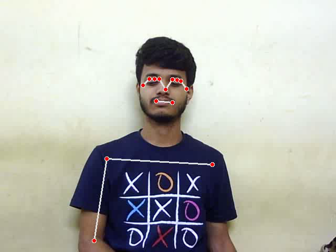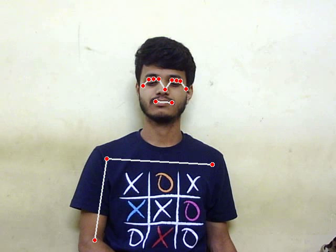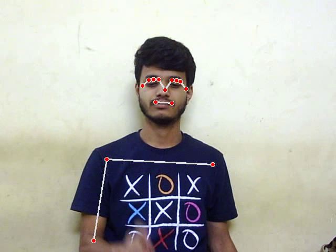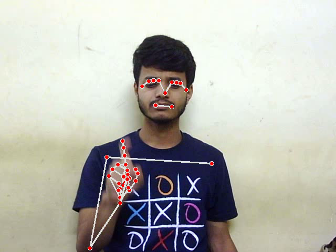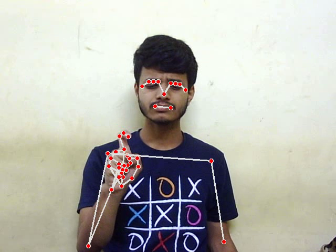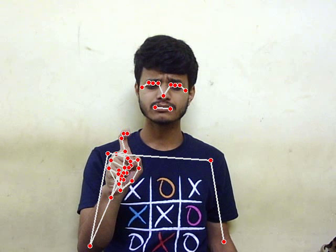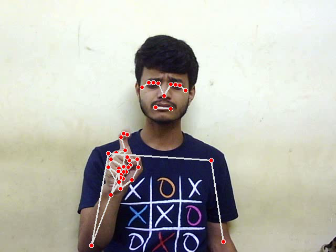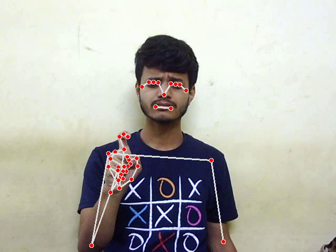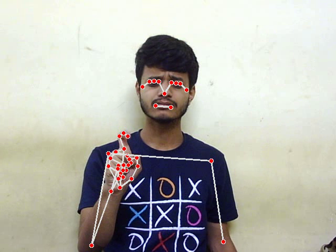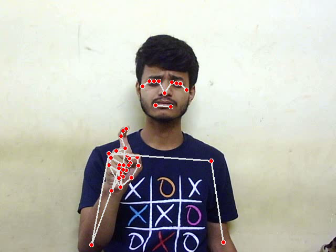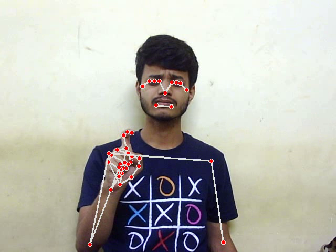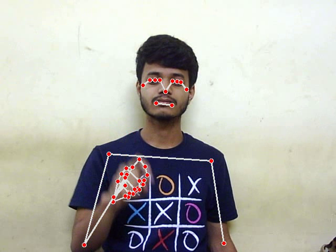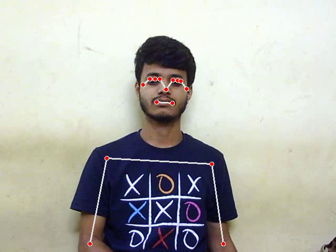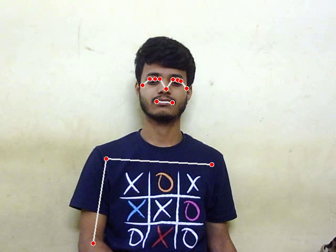question